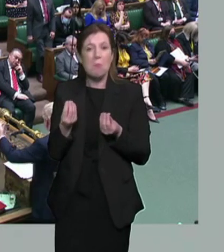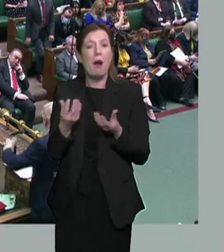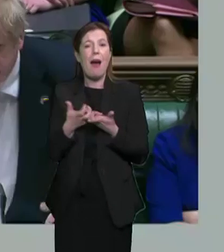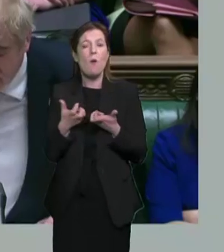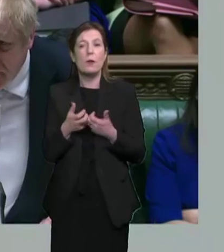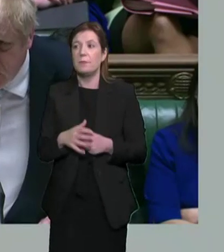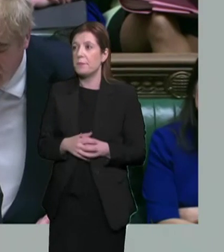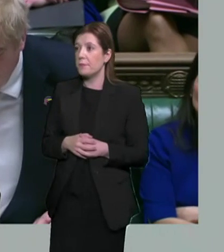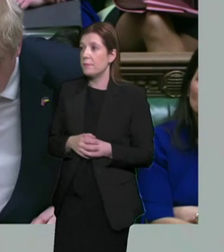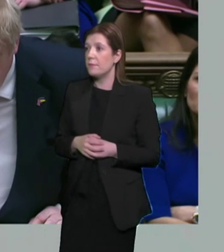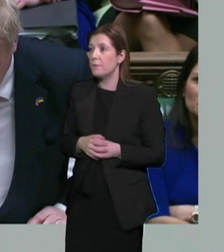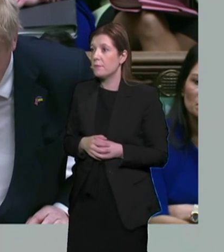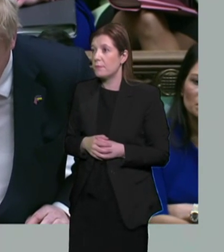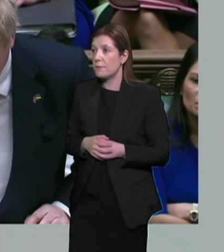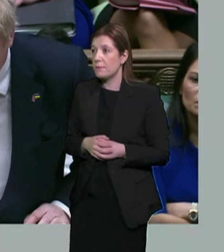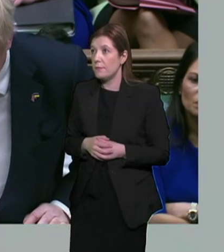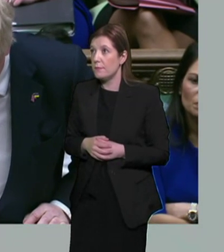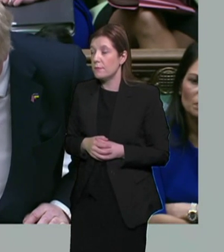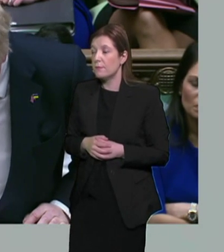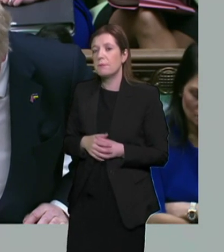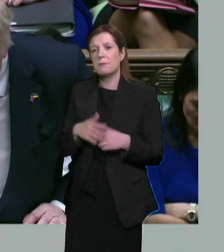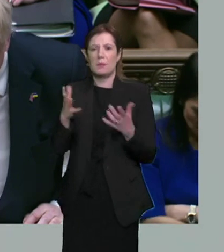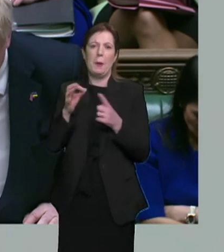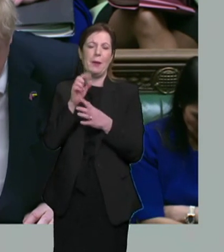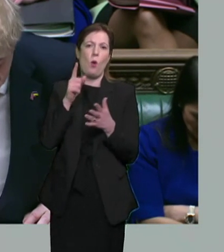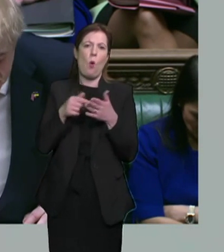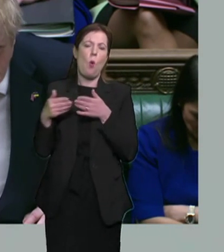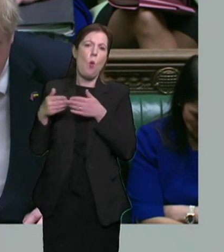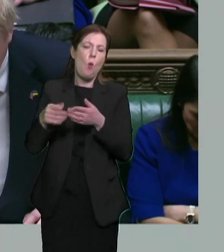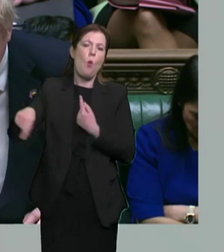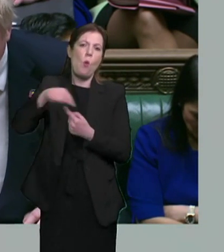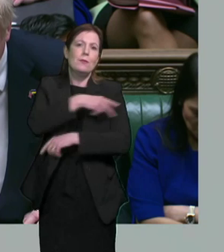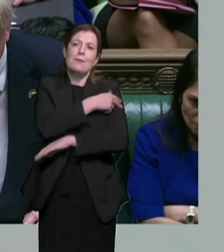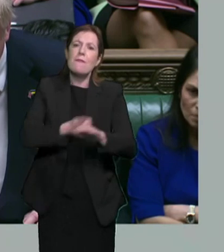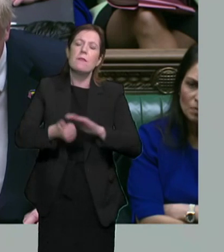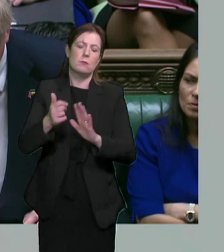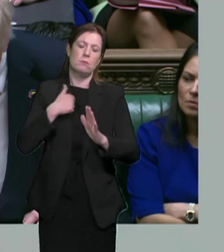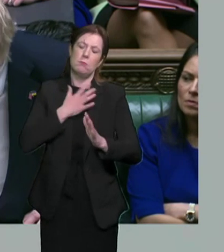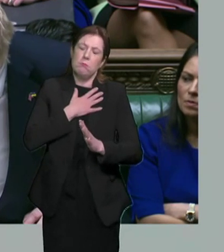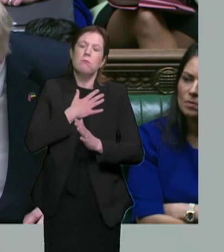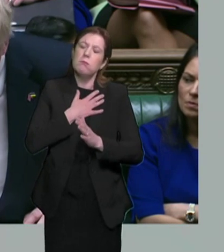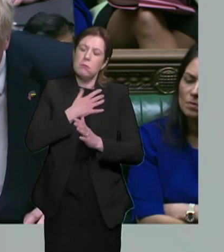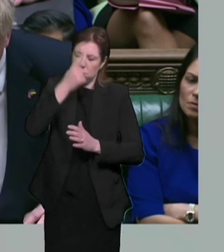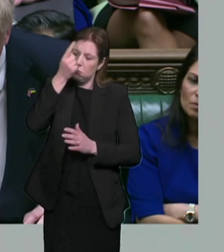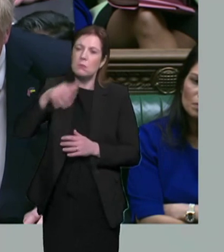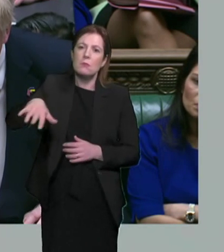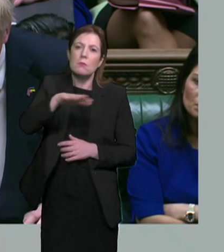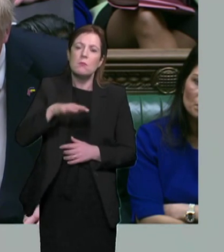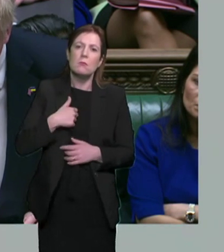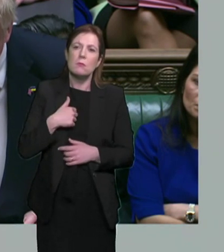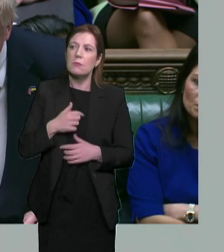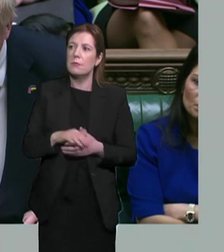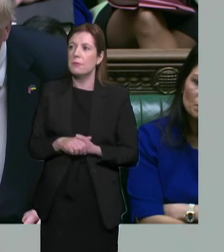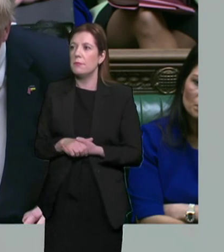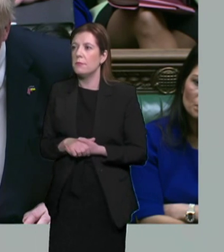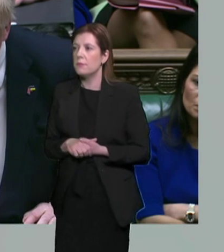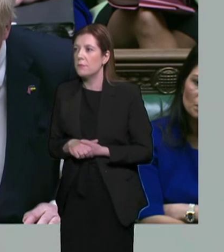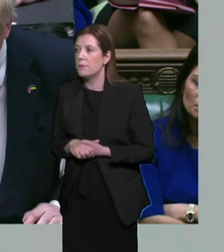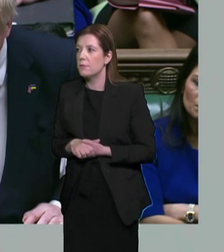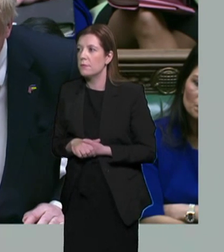I renew my sympathies with the case of the P&O workers, and I have explained to the House what we are doing, and we will do that.